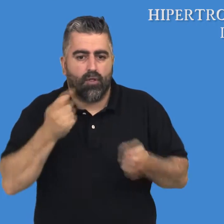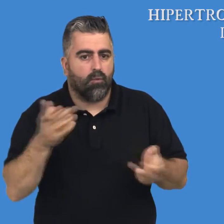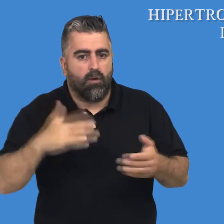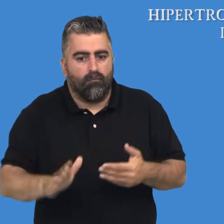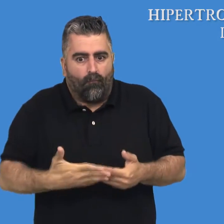haber no